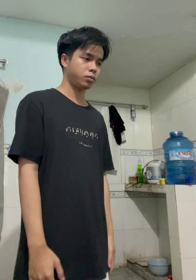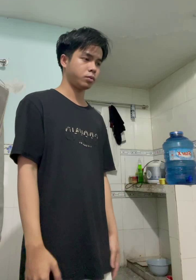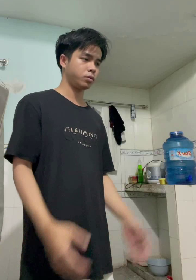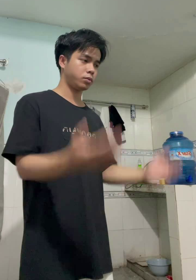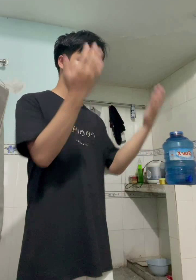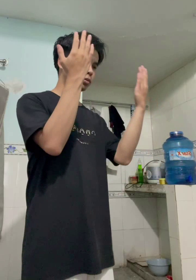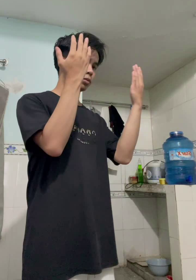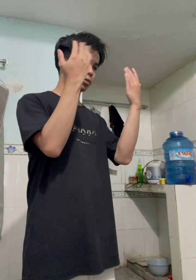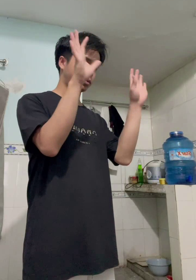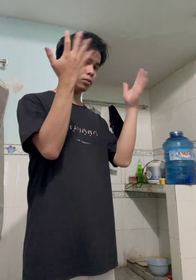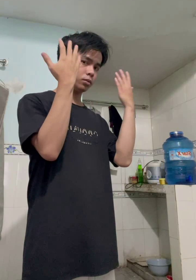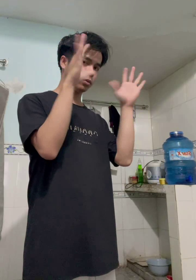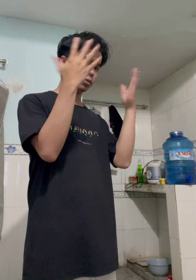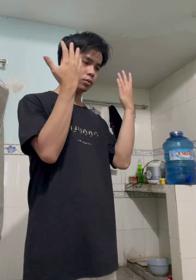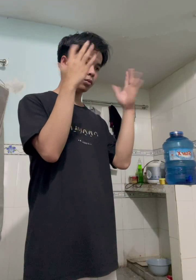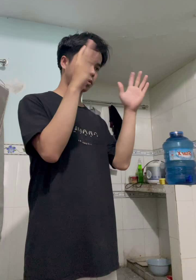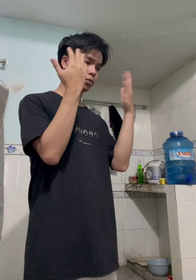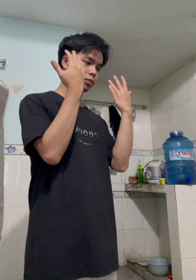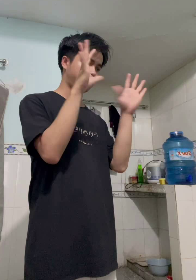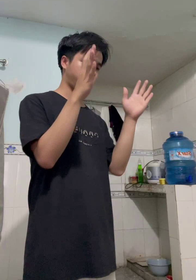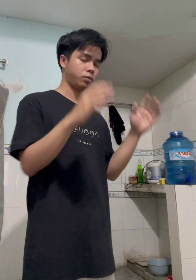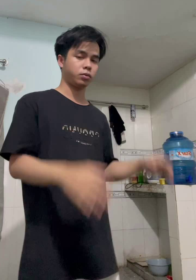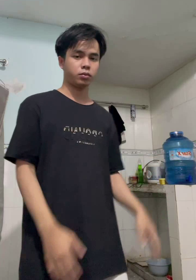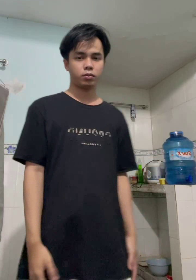vo tay